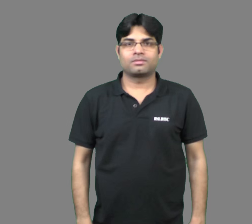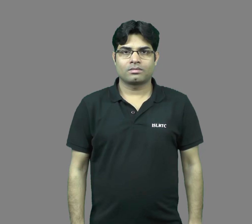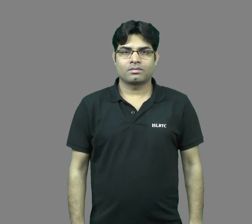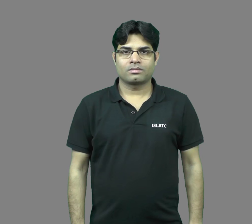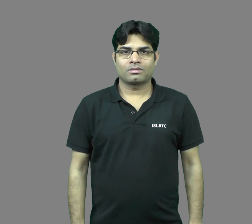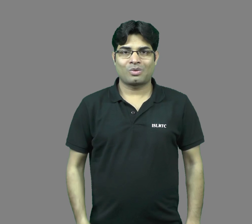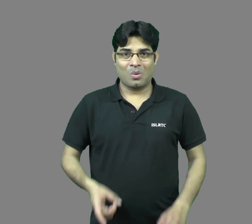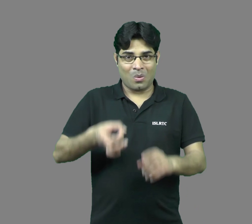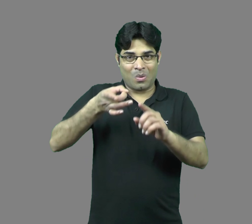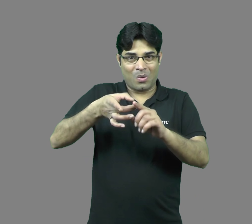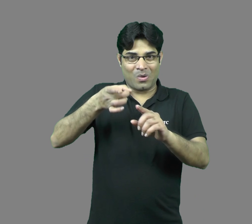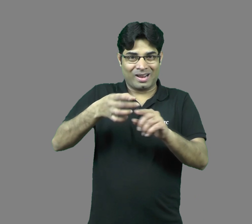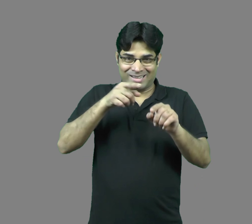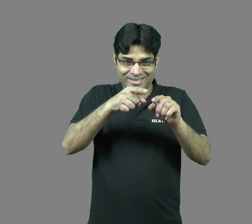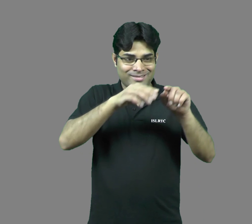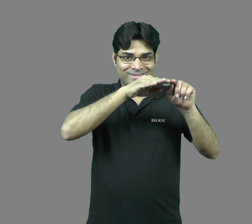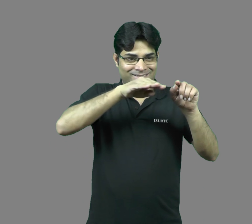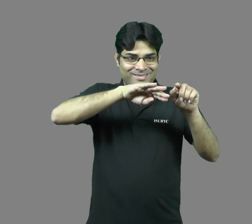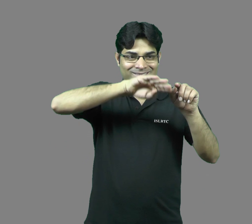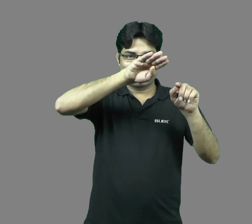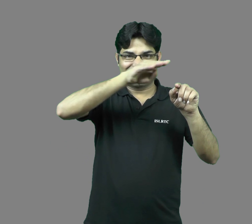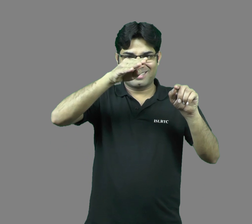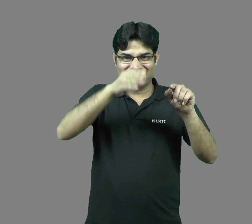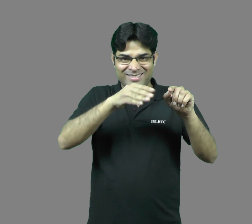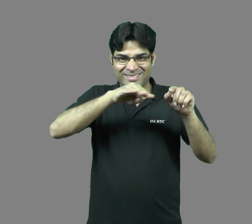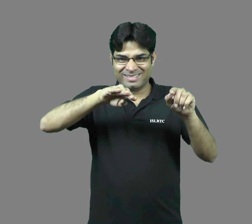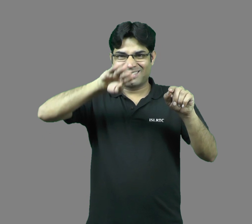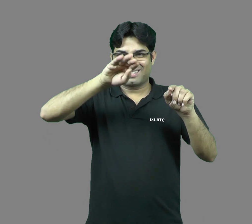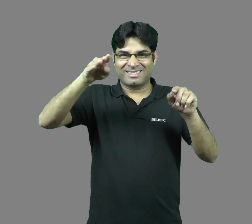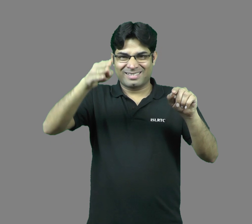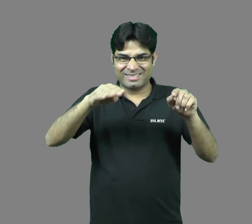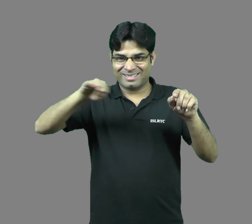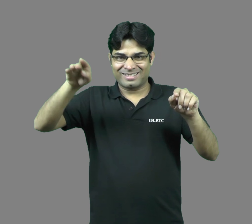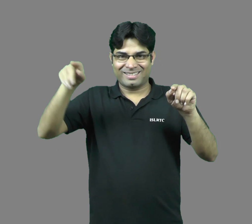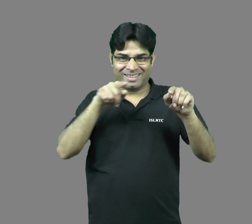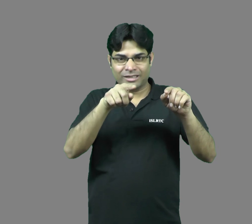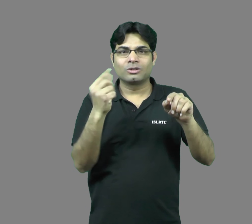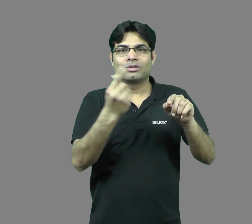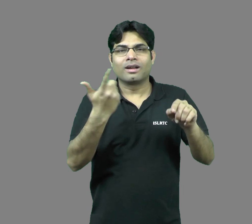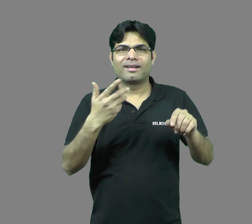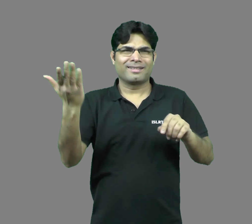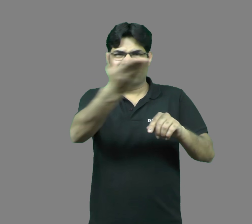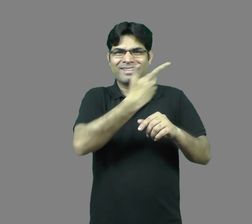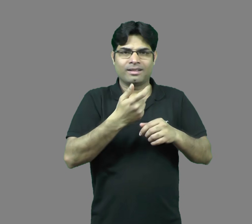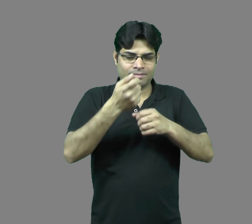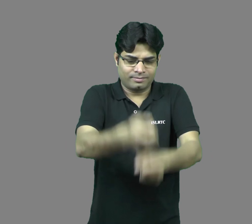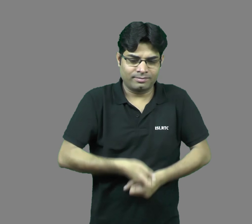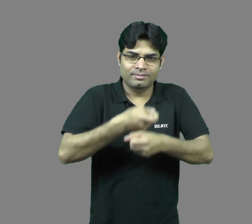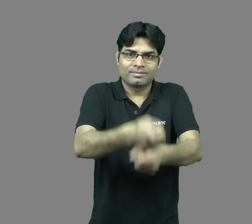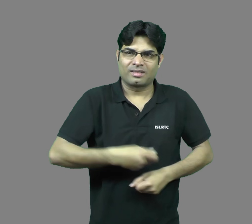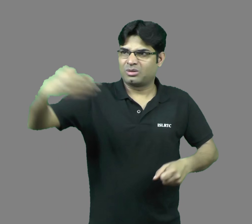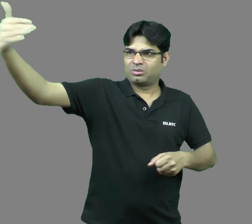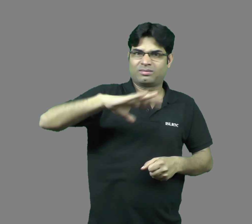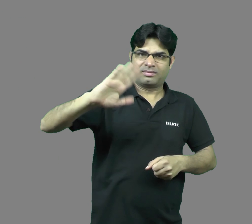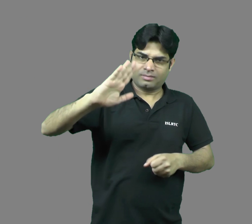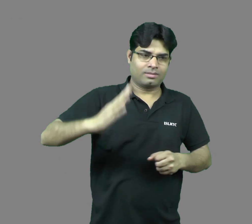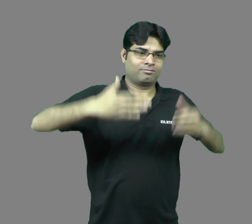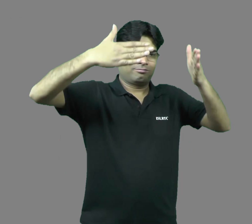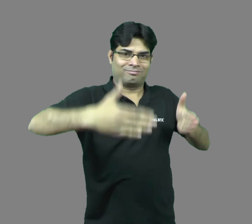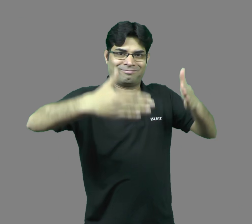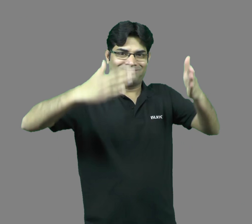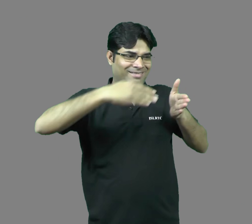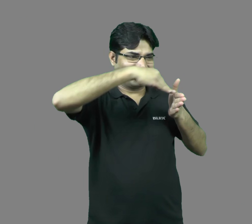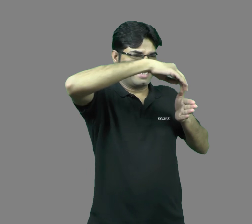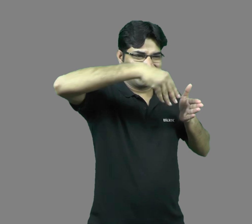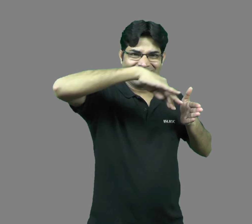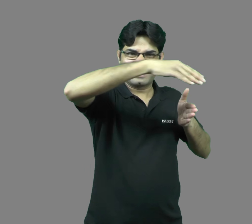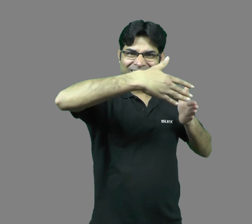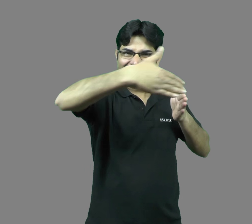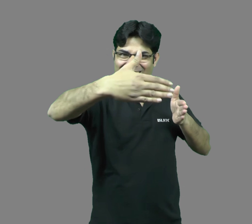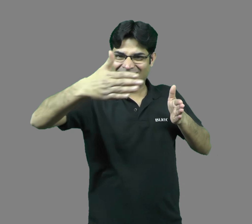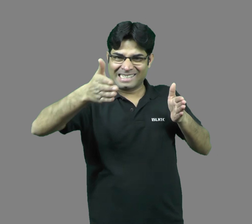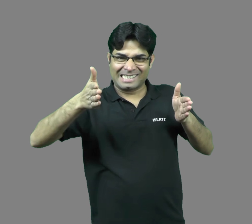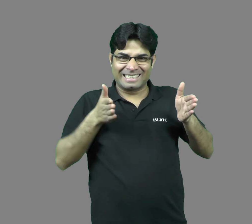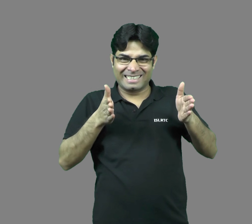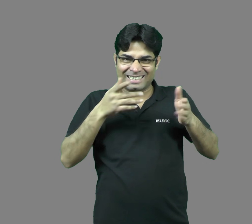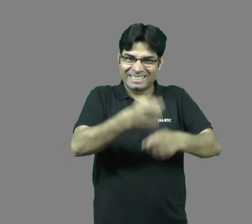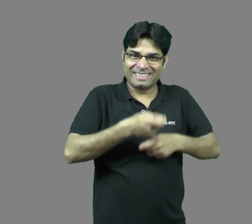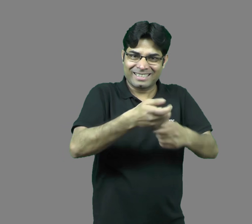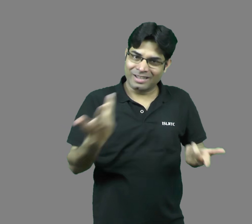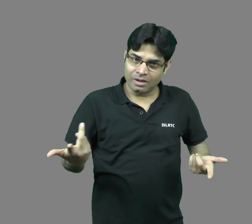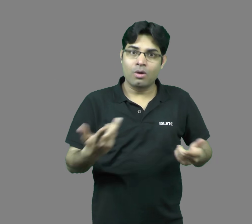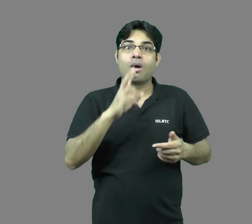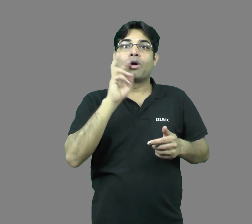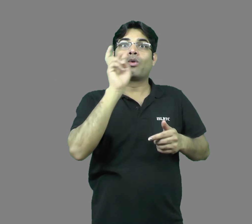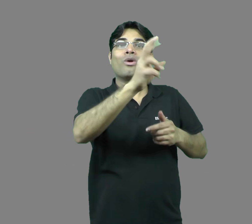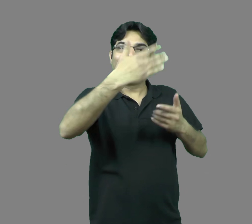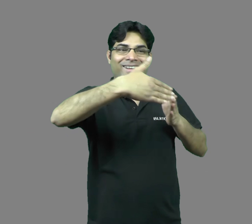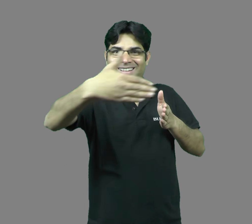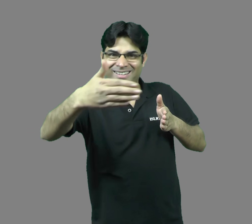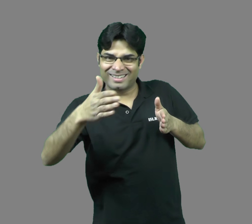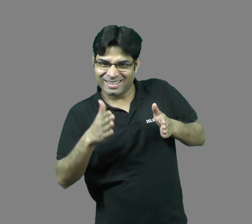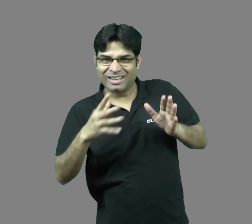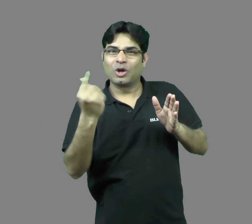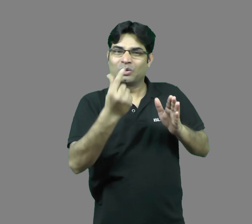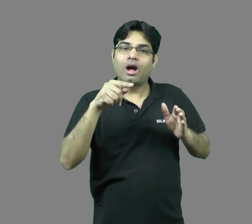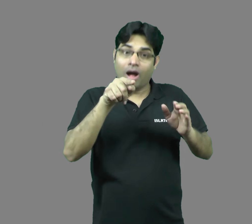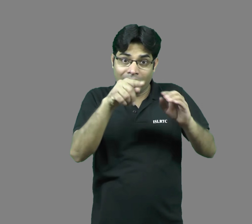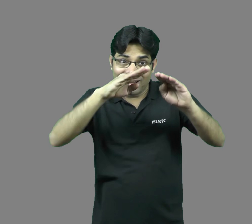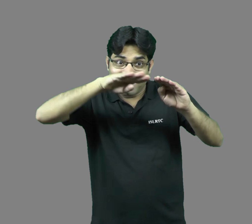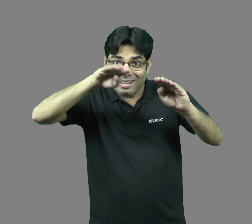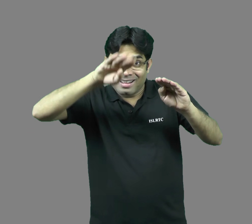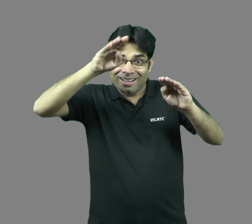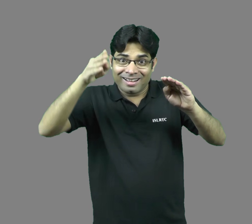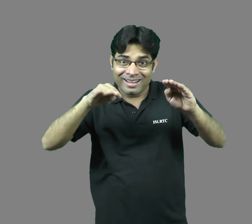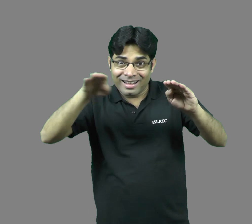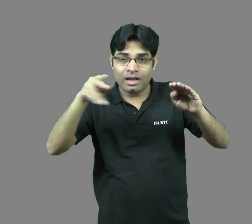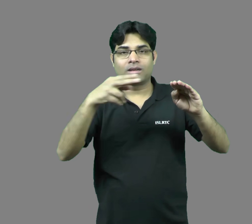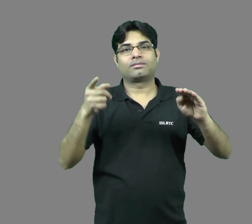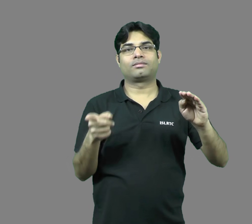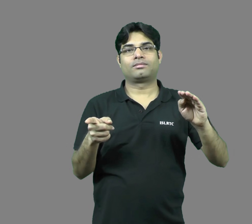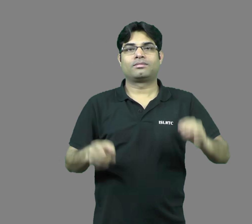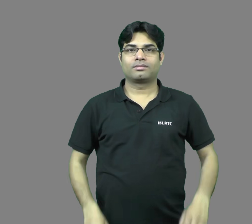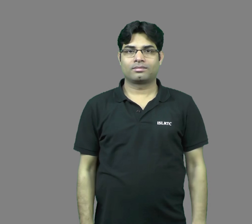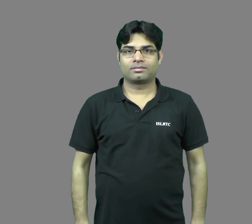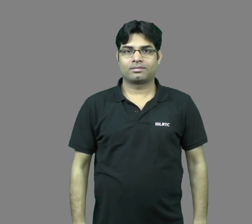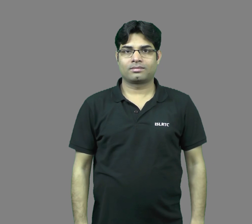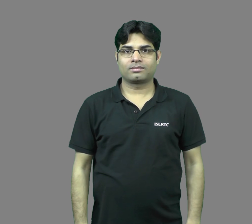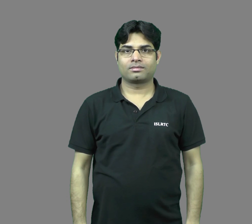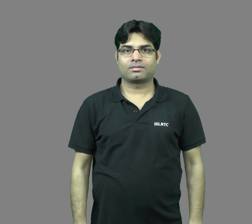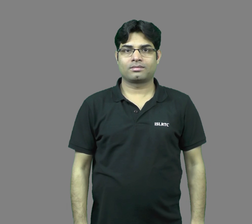Sheet Piles